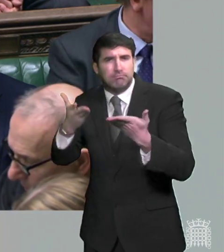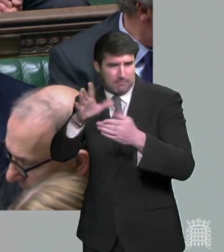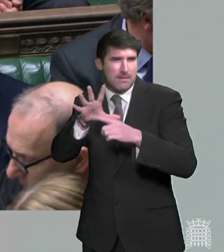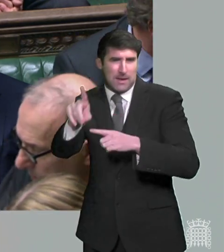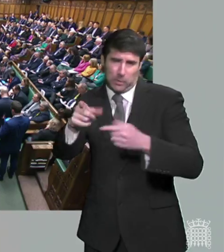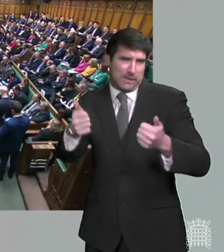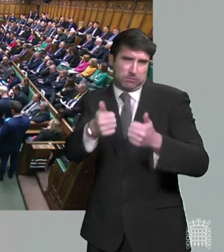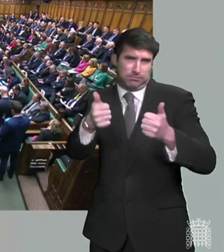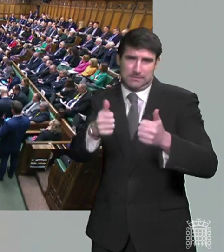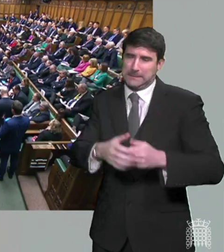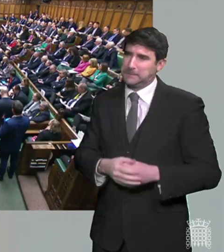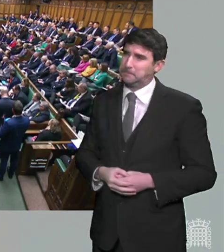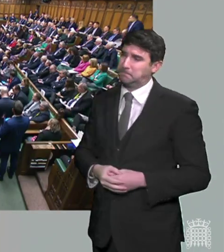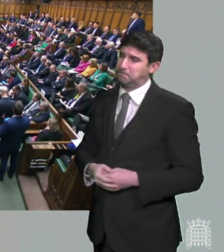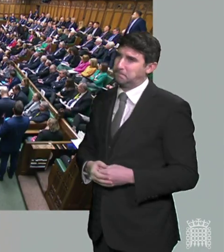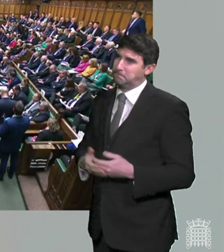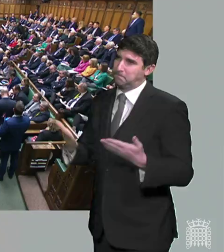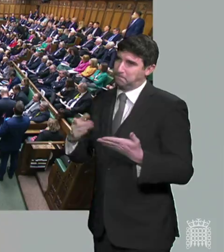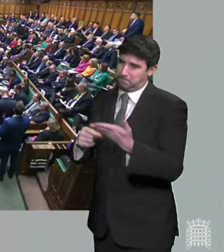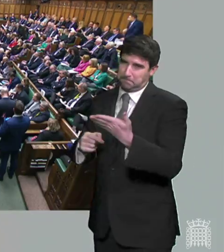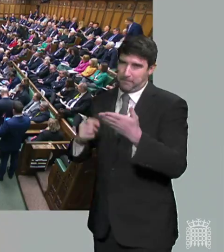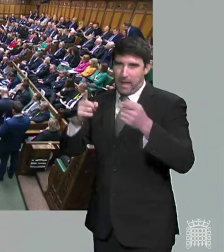We now come to the Leader of the Opposition.